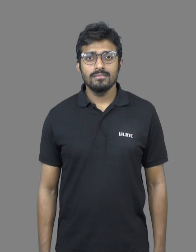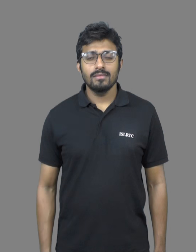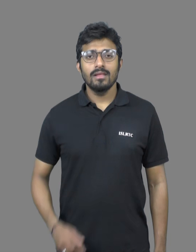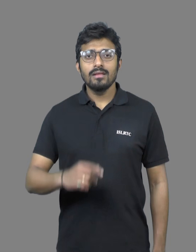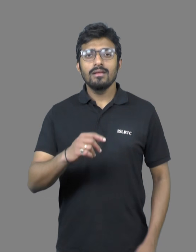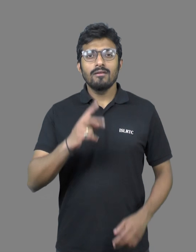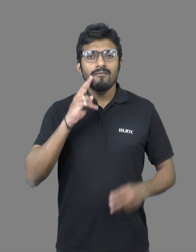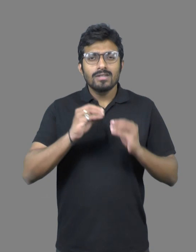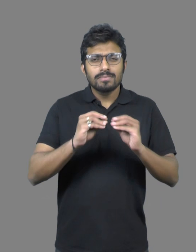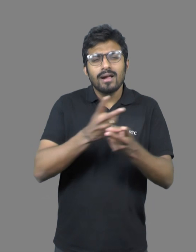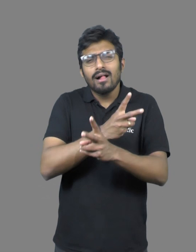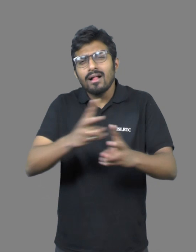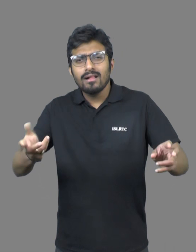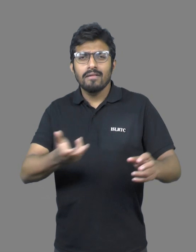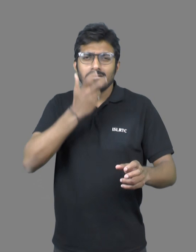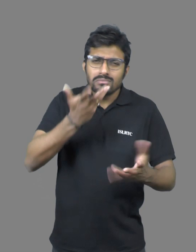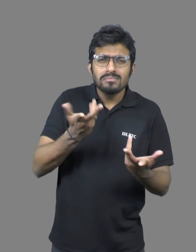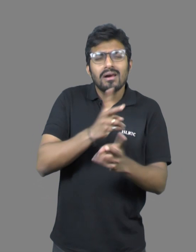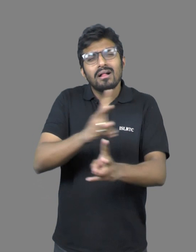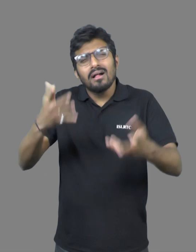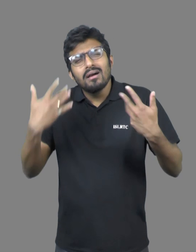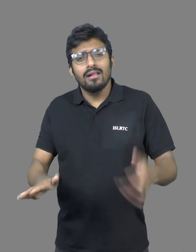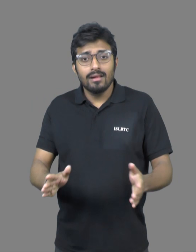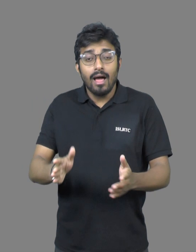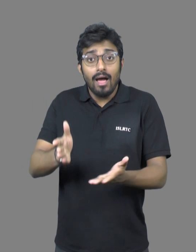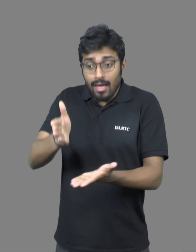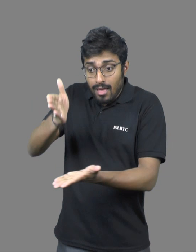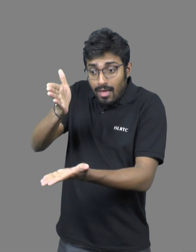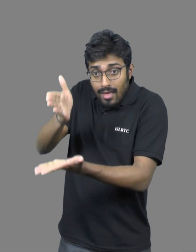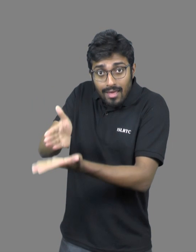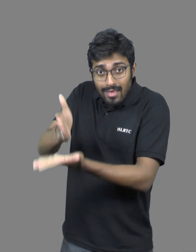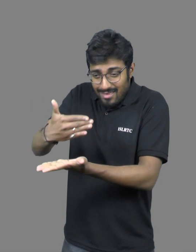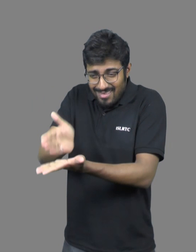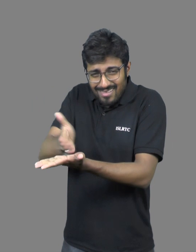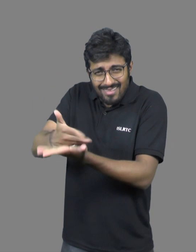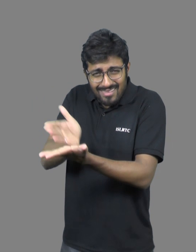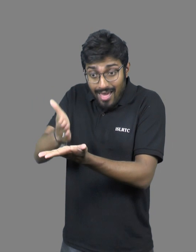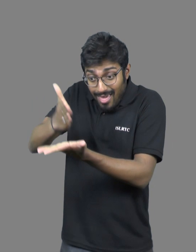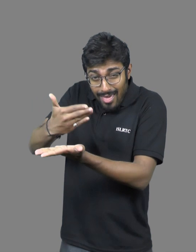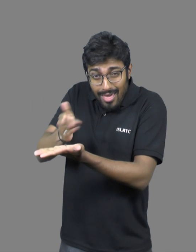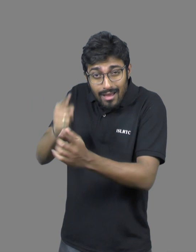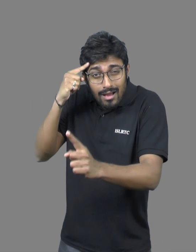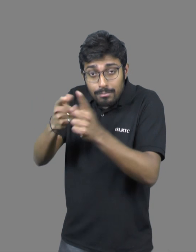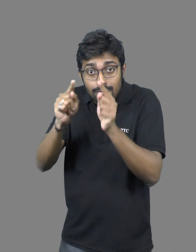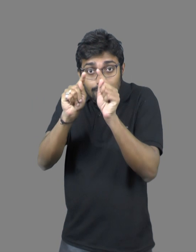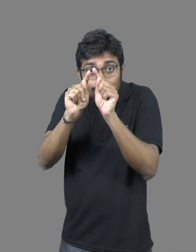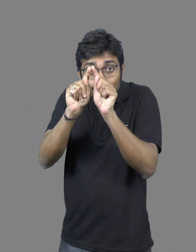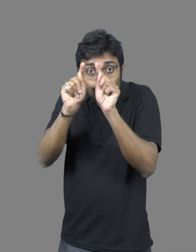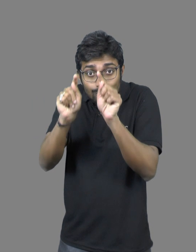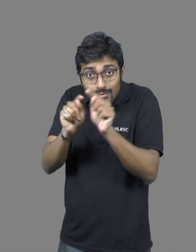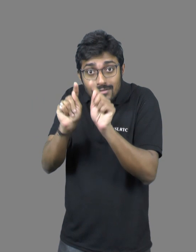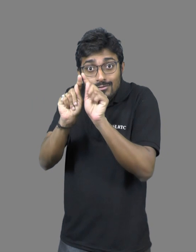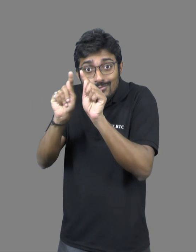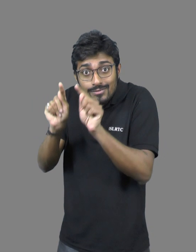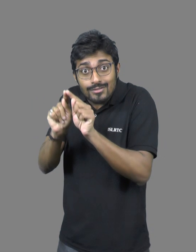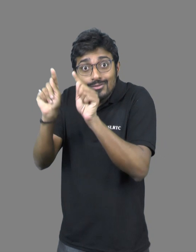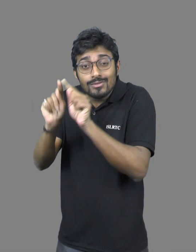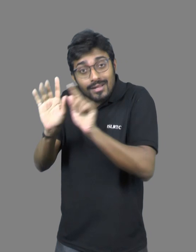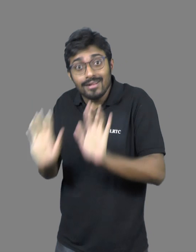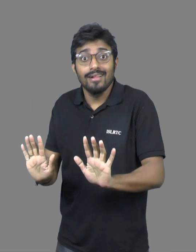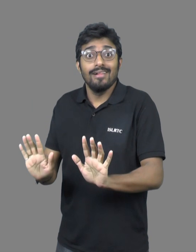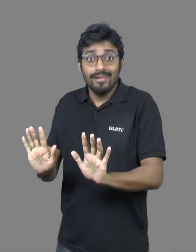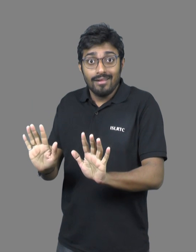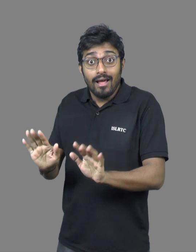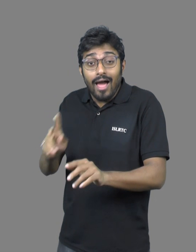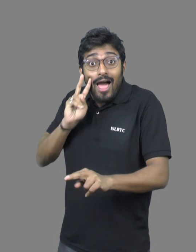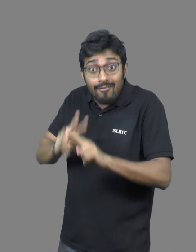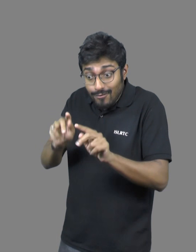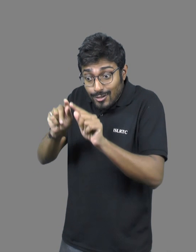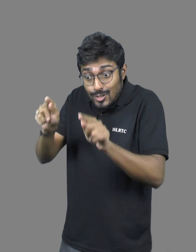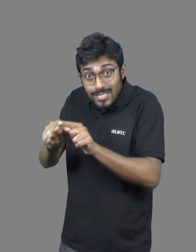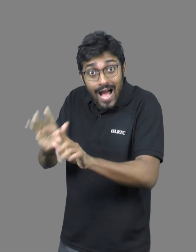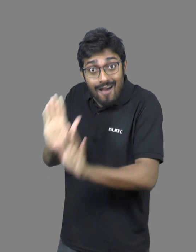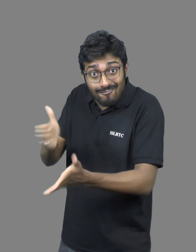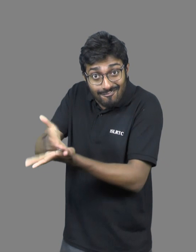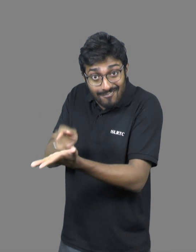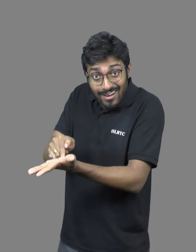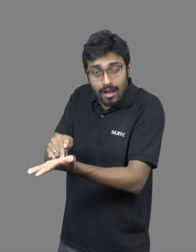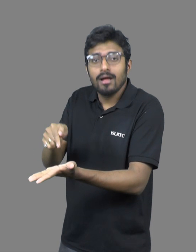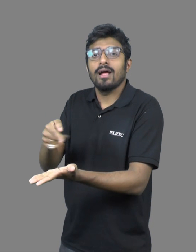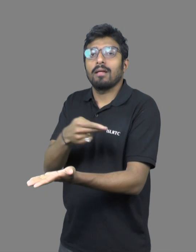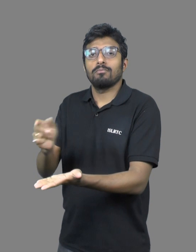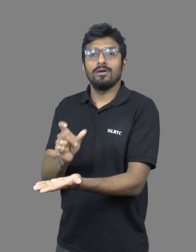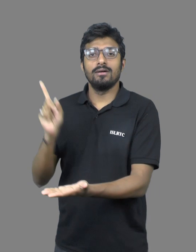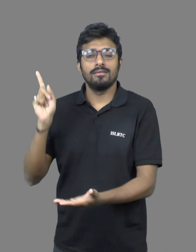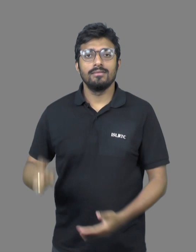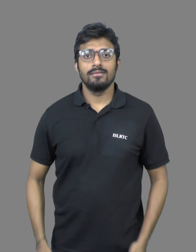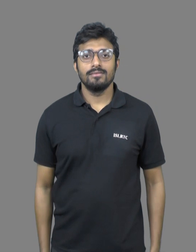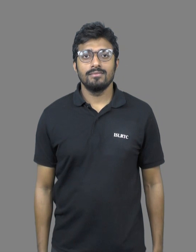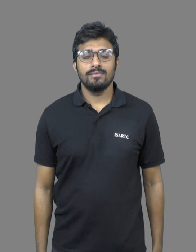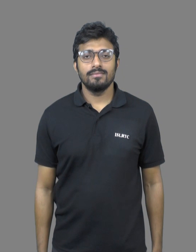Dice